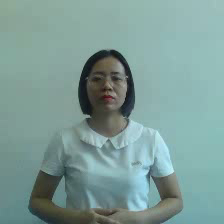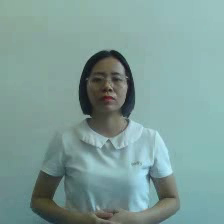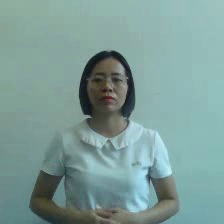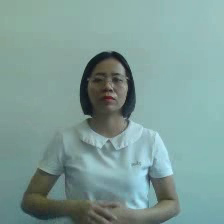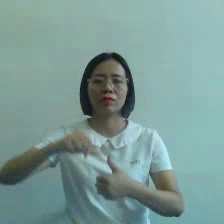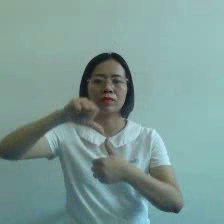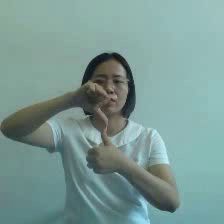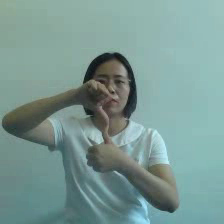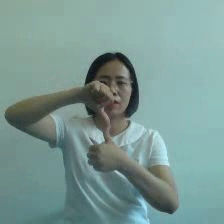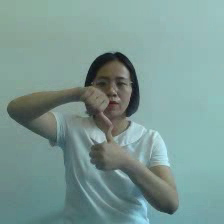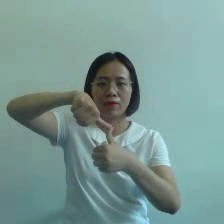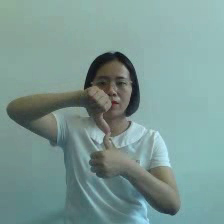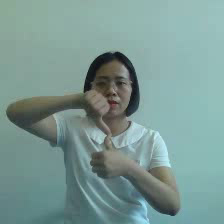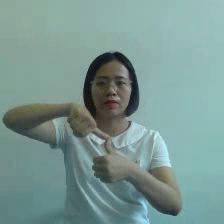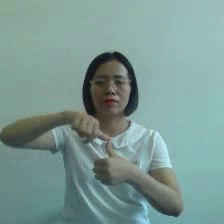Bạn thân